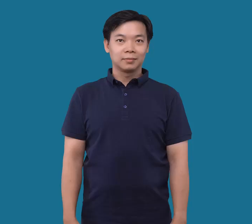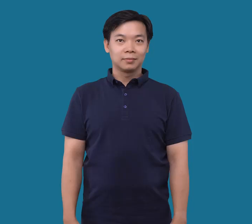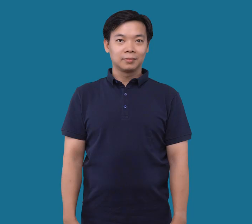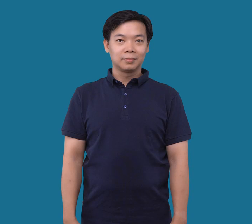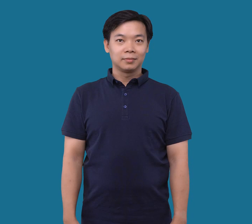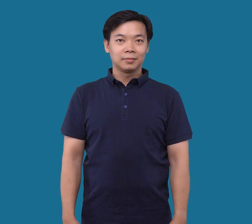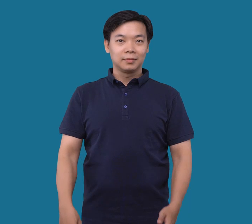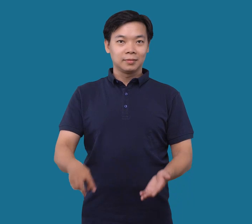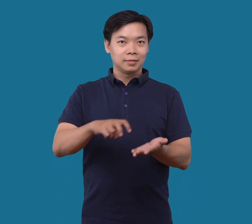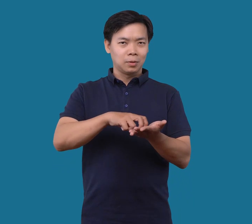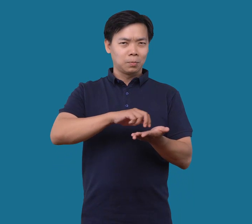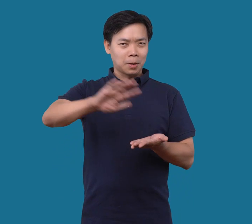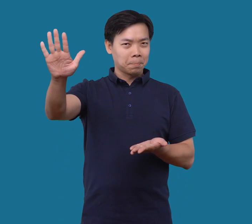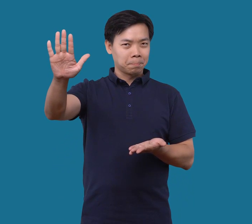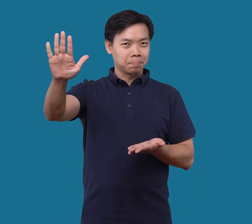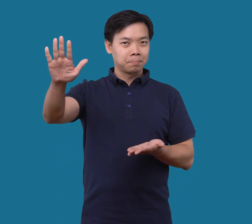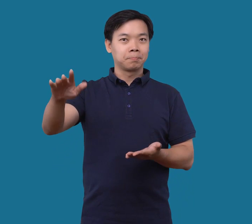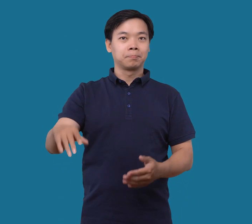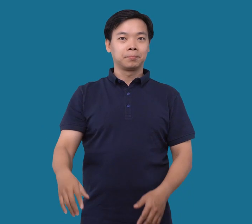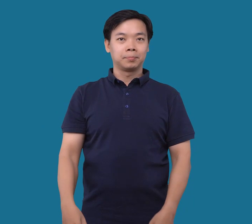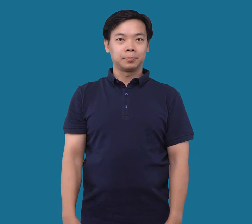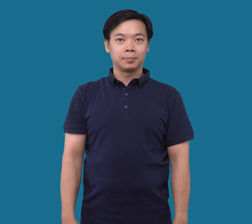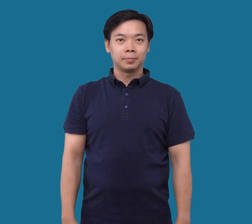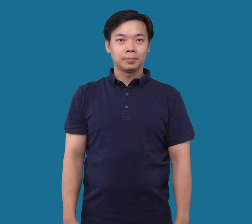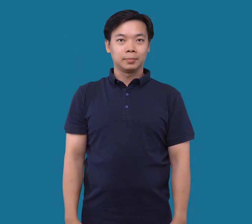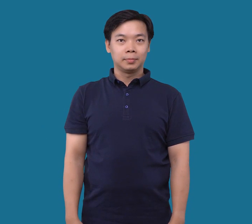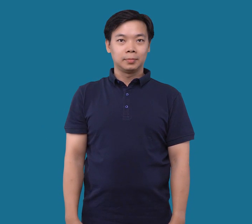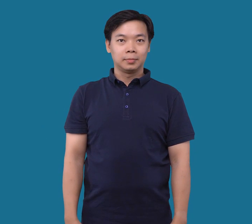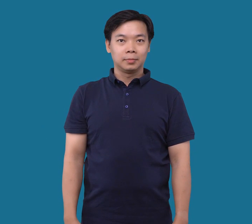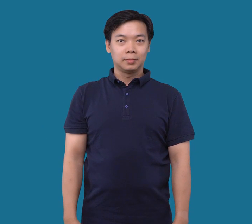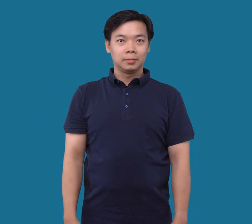anh dũng